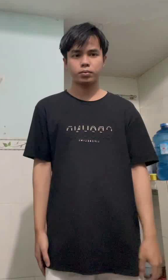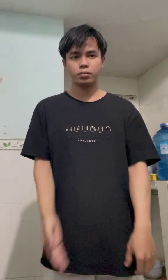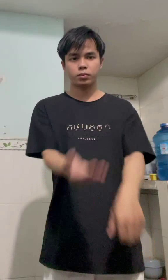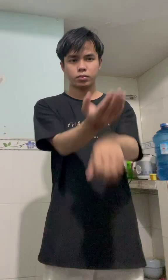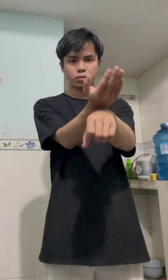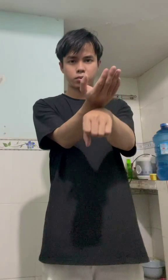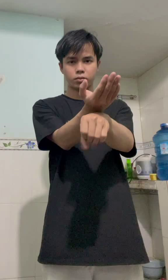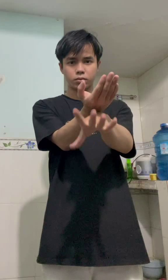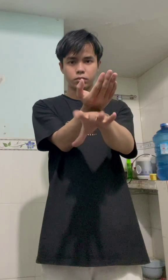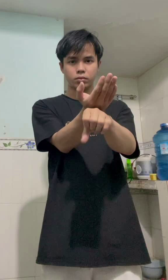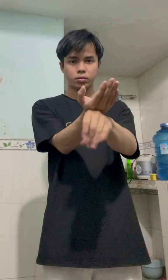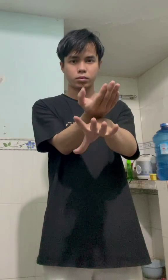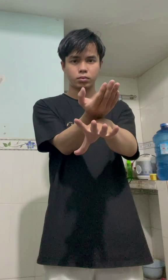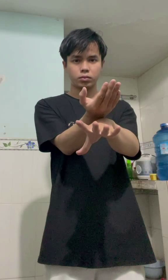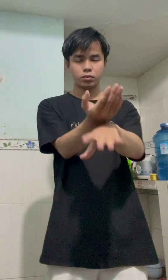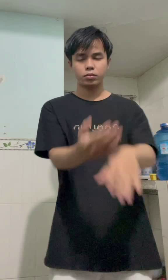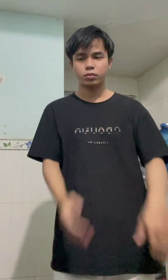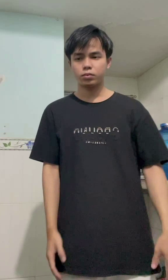ca phe